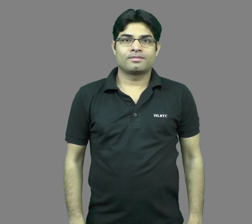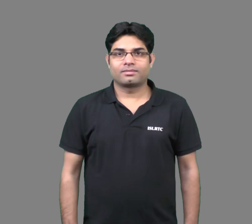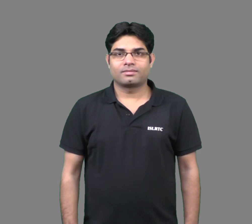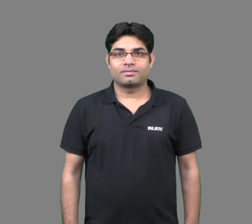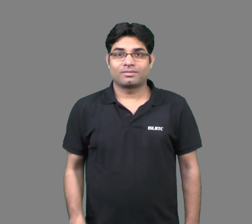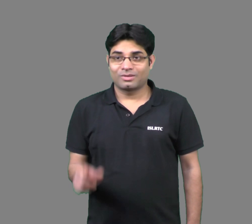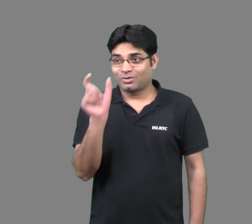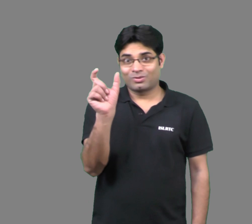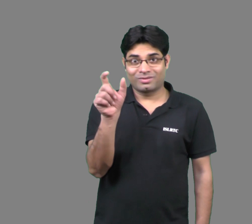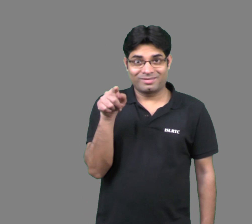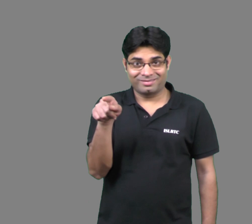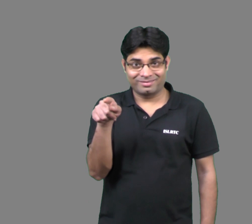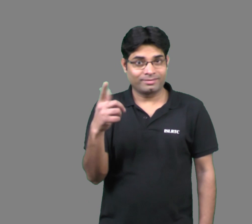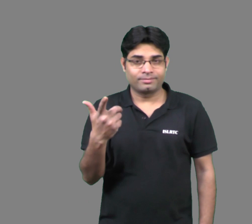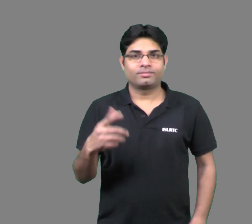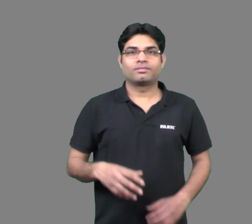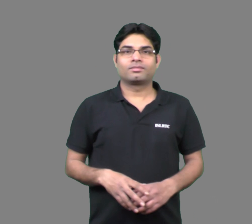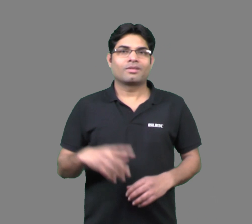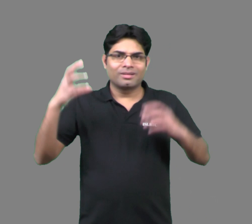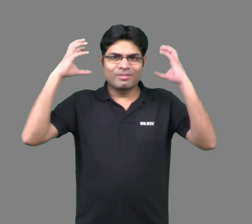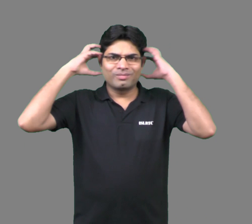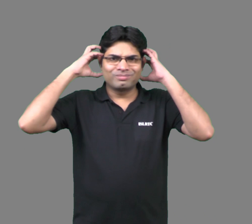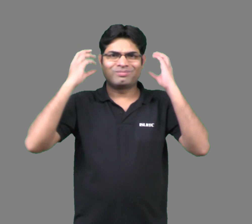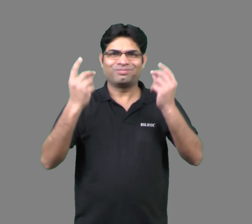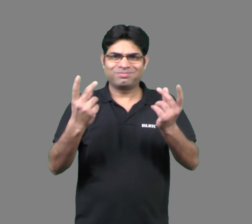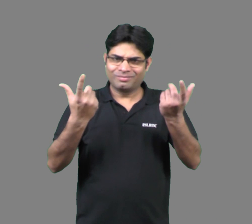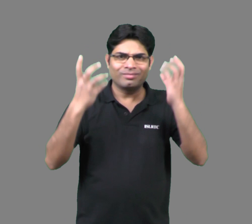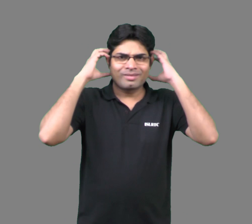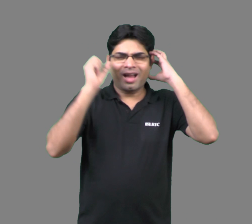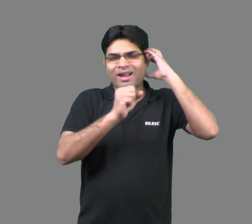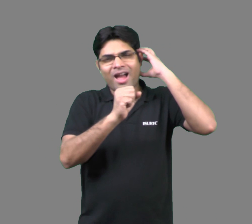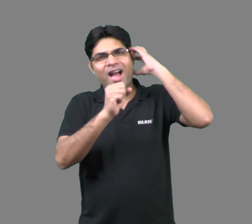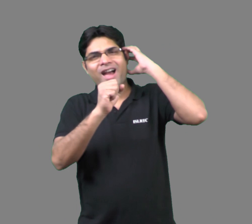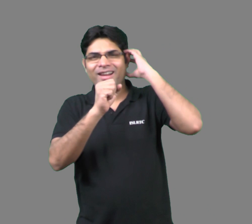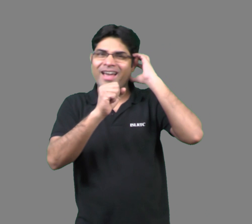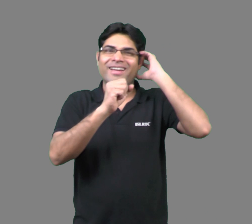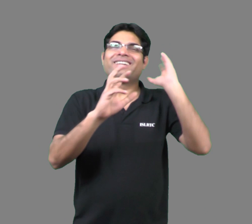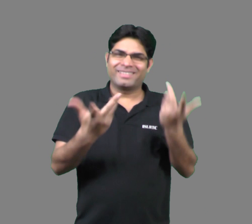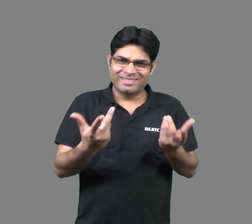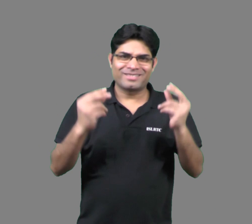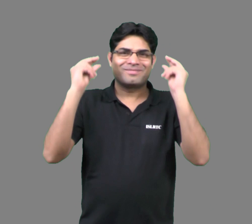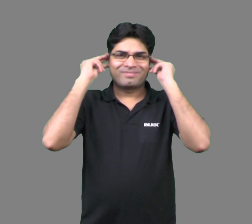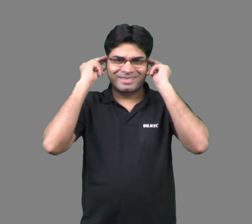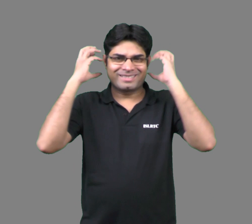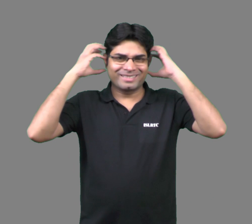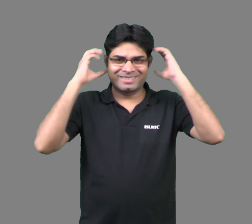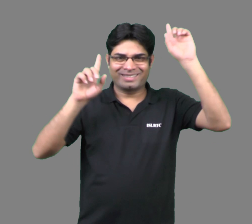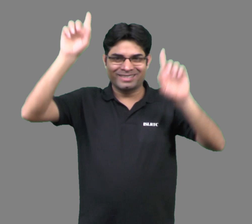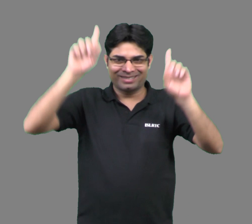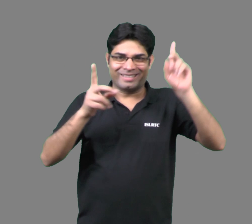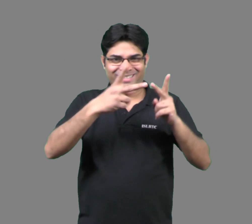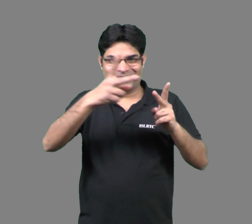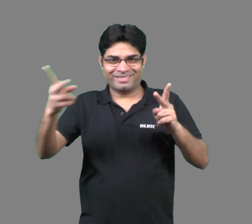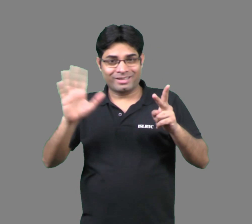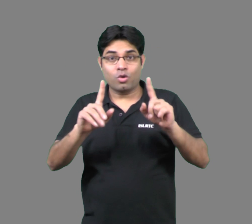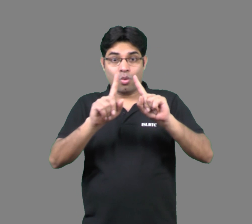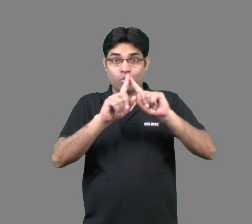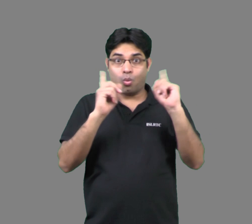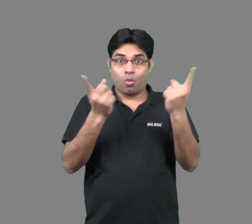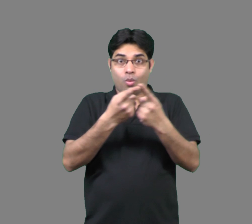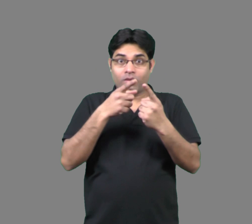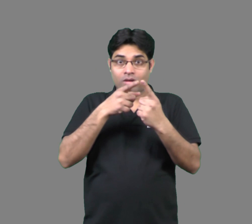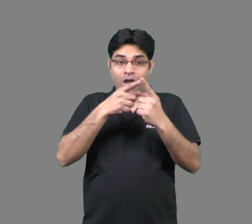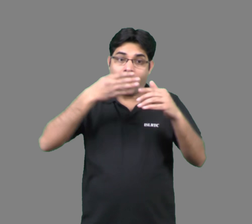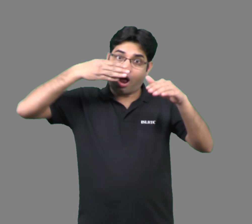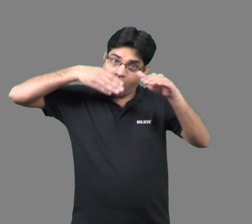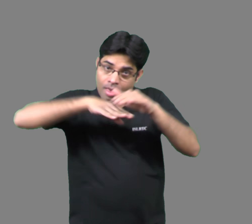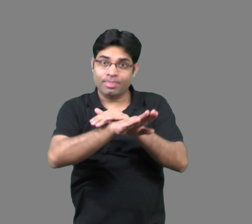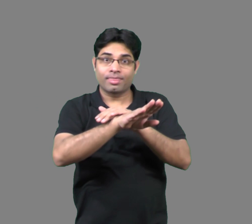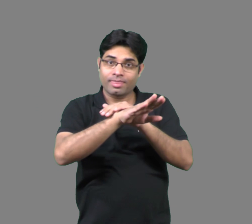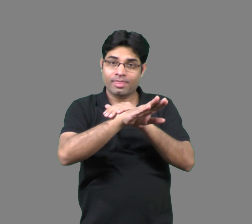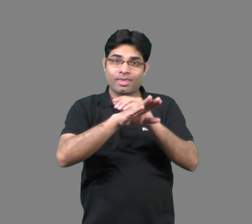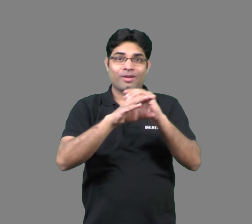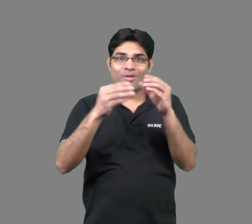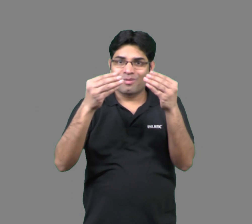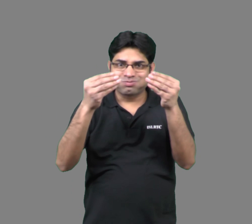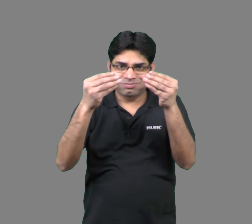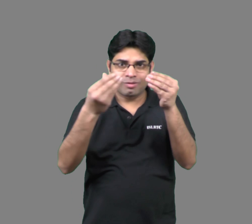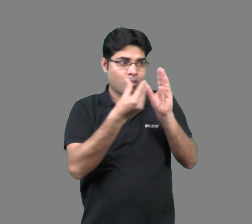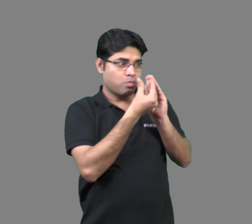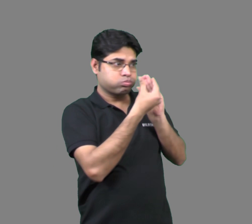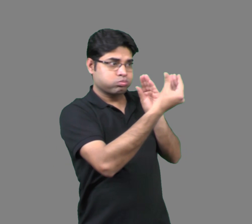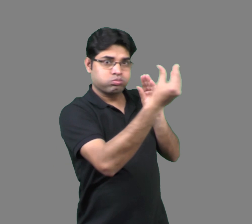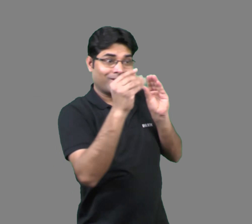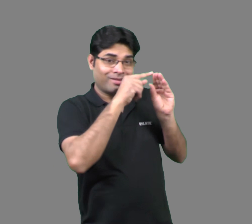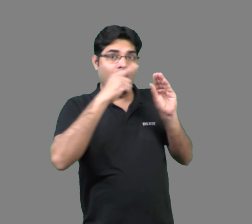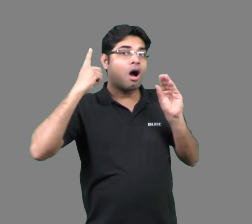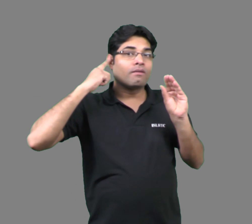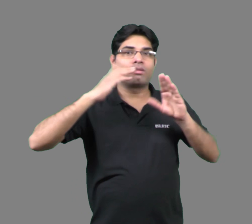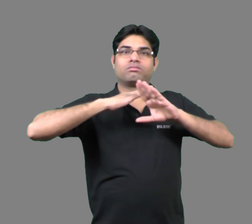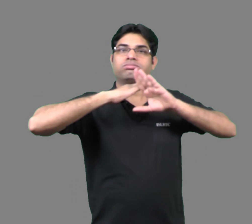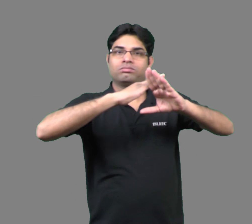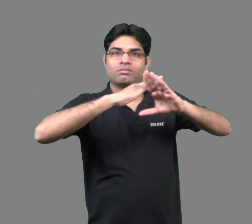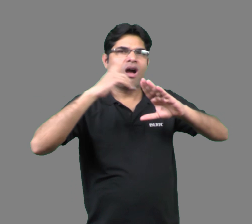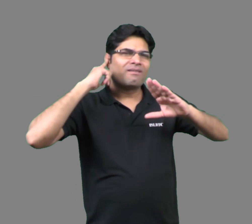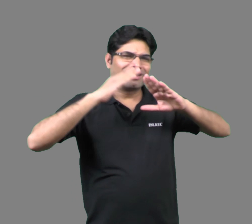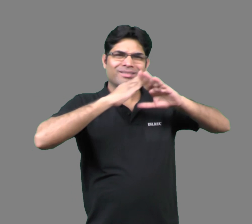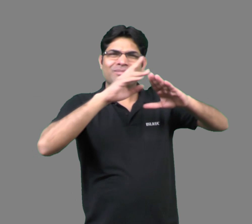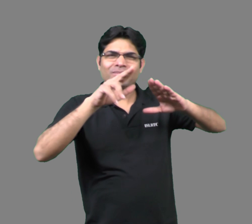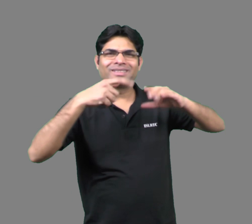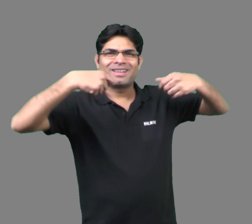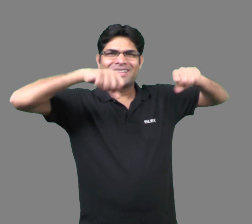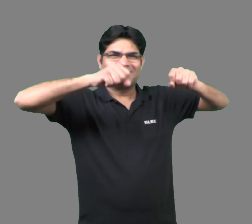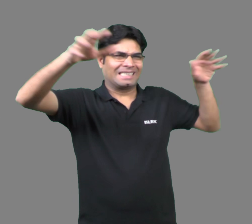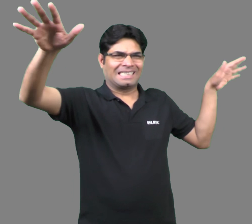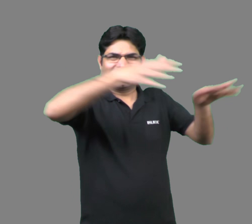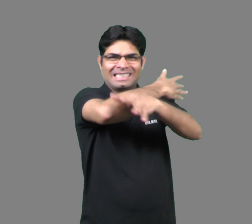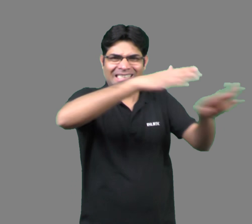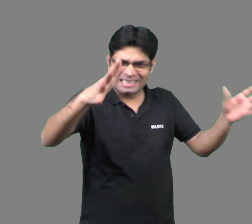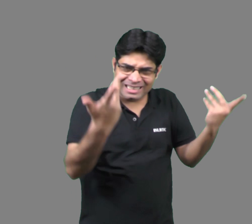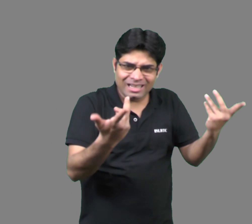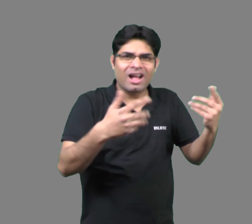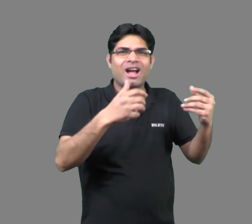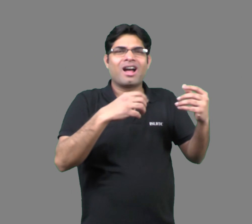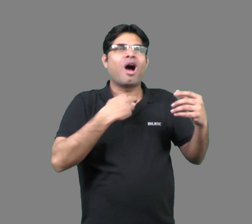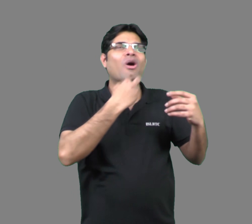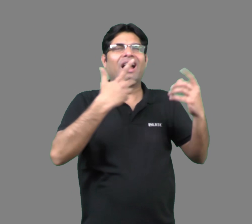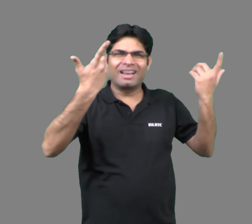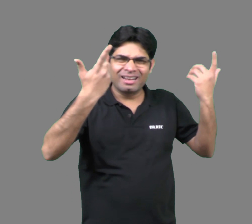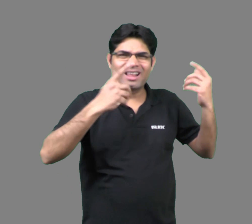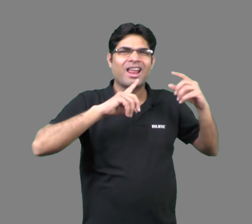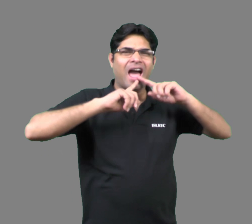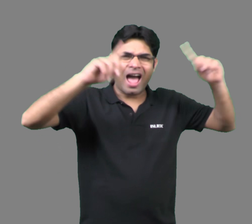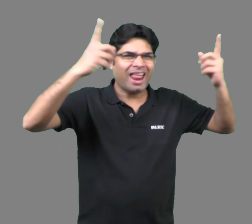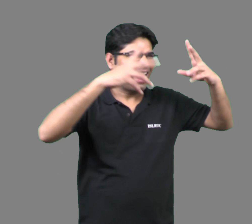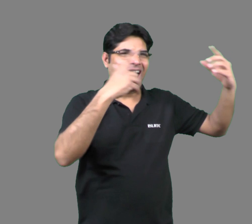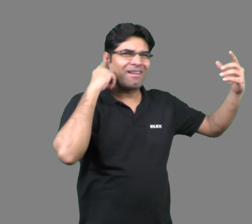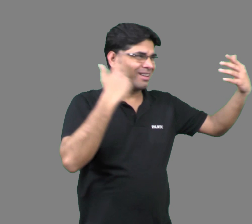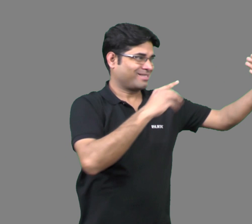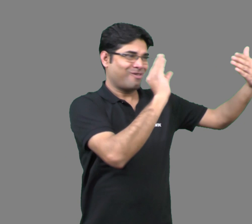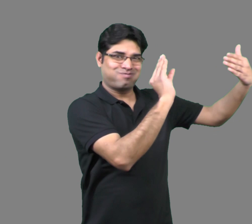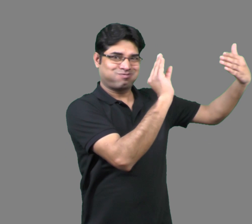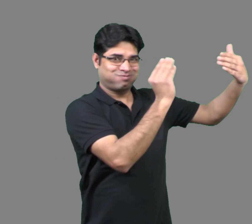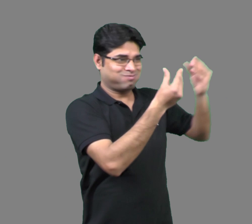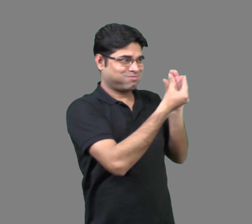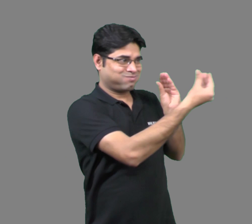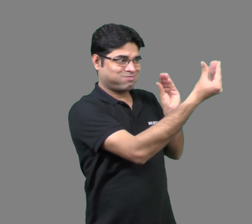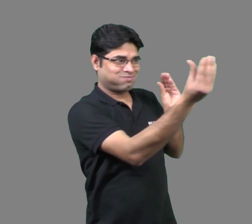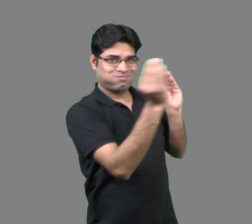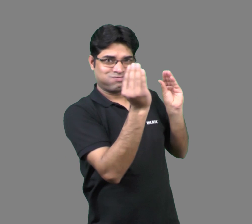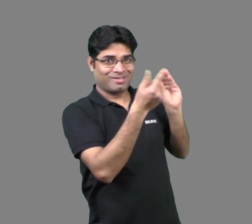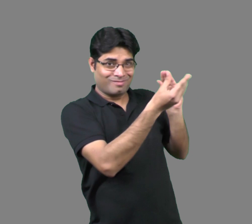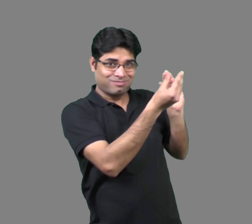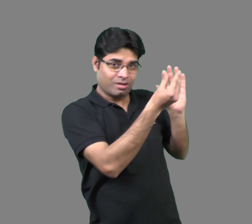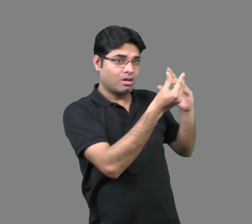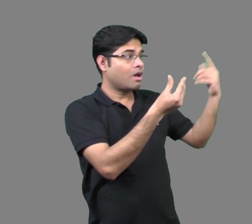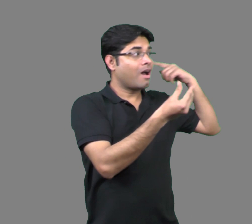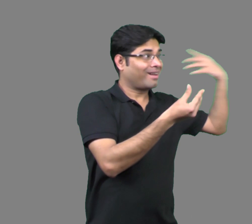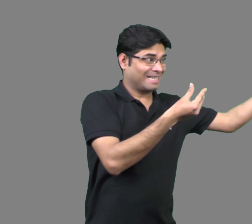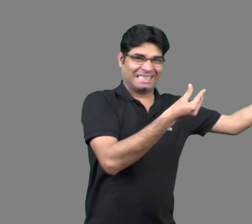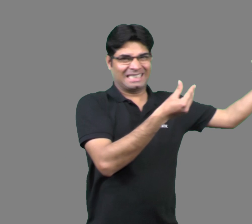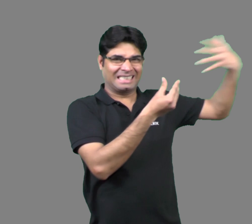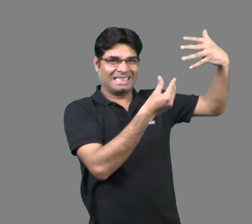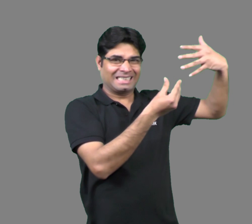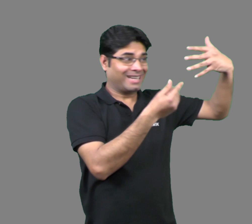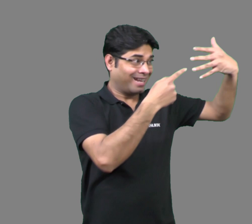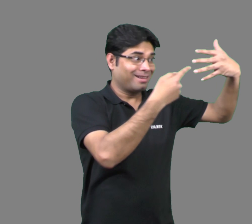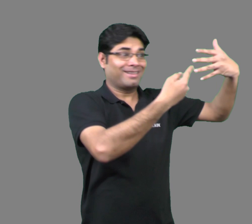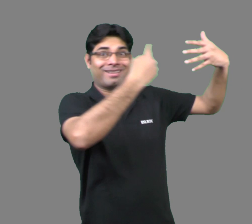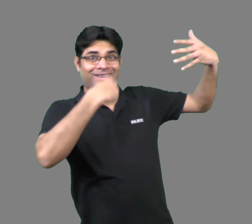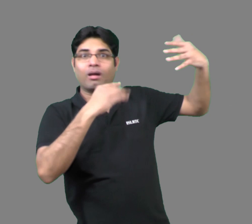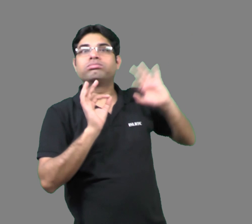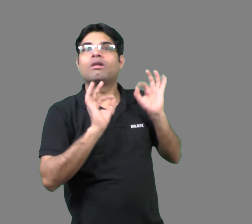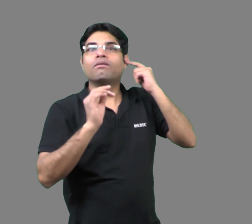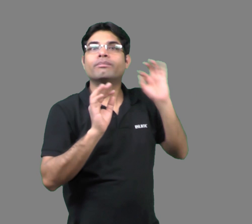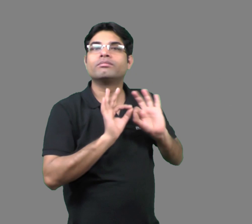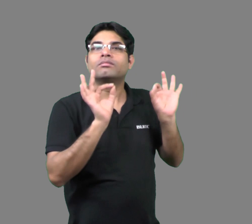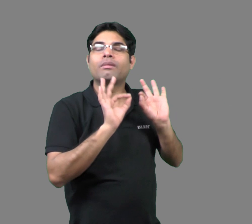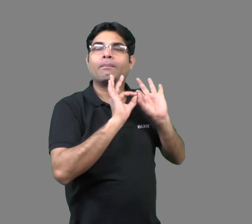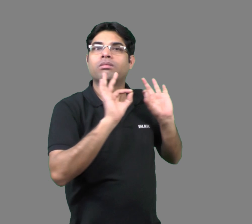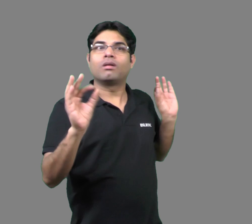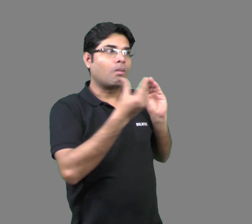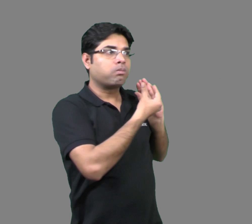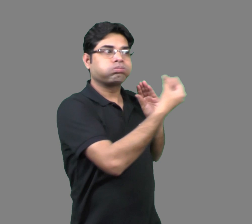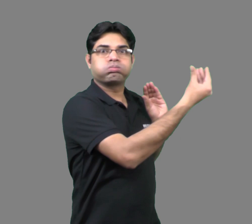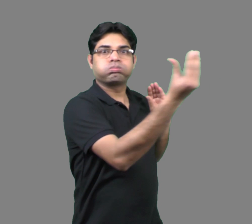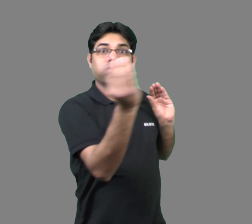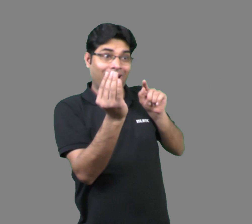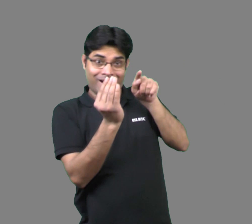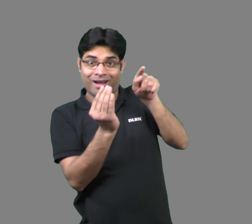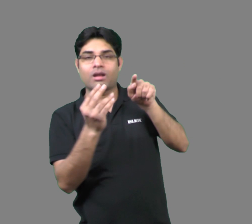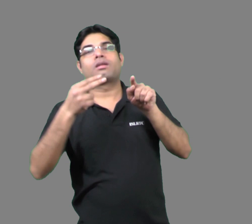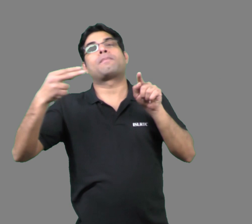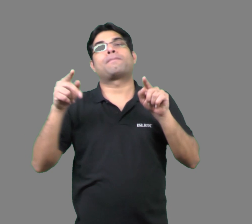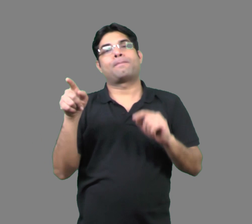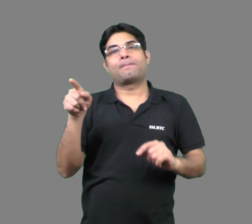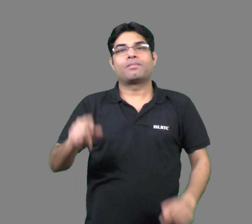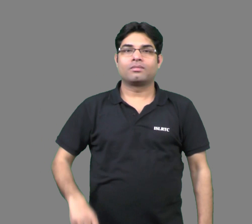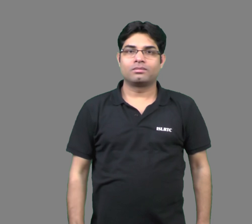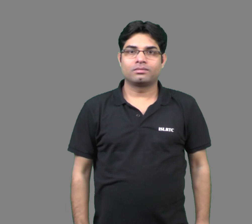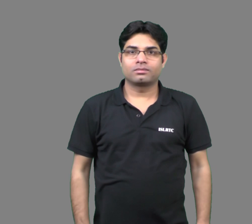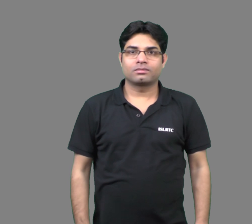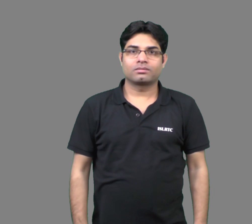Sound Insulating Materials